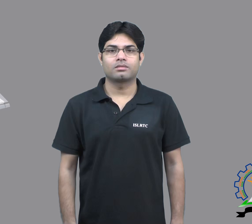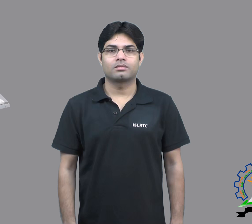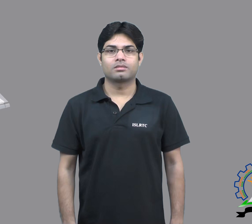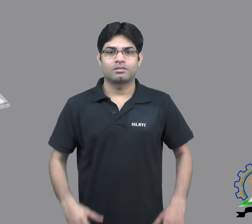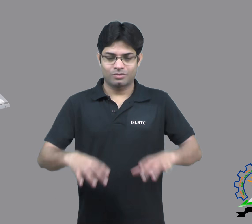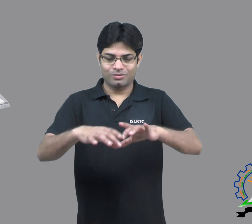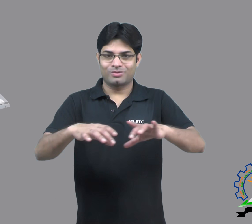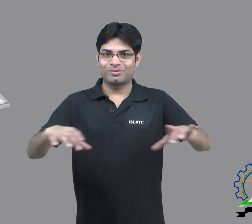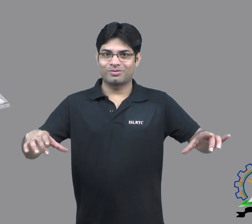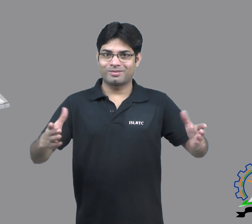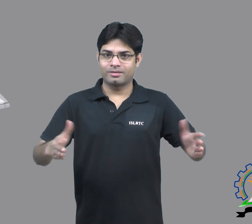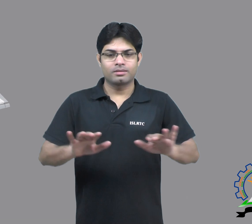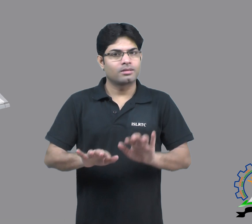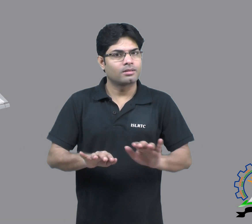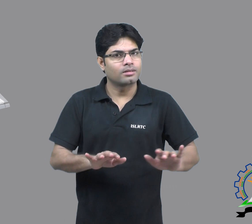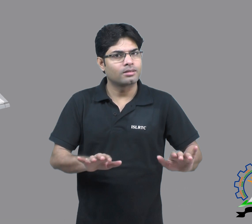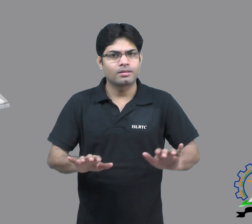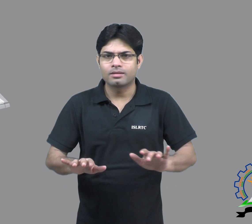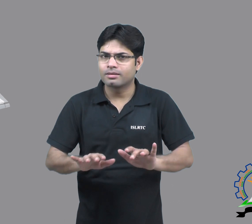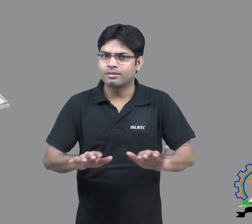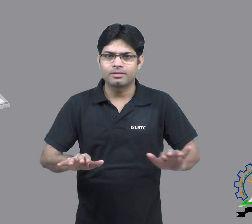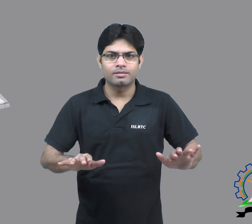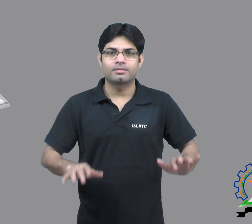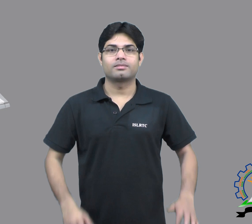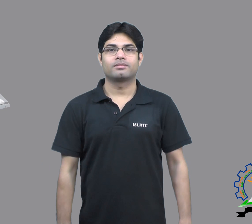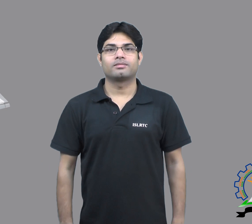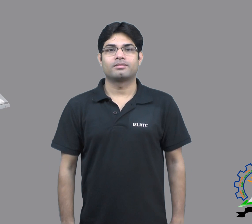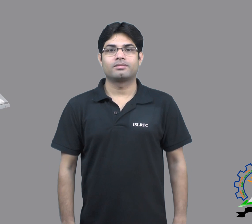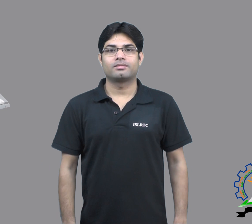Casio